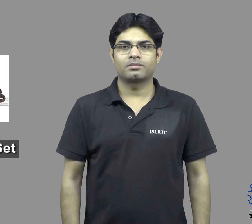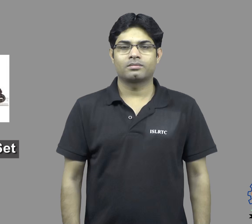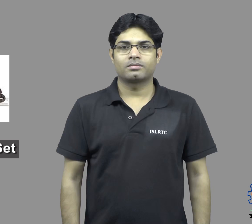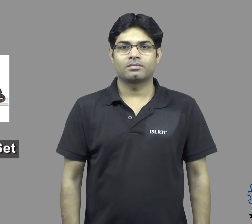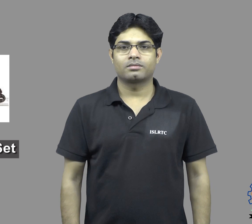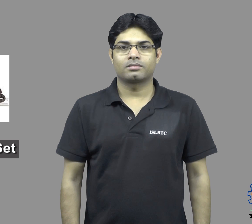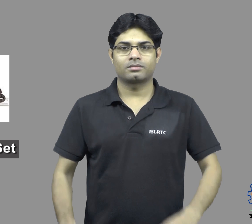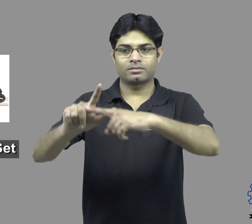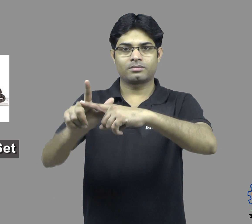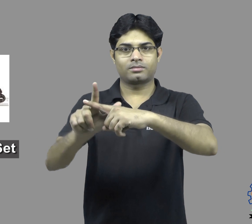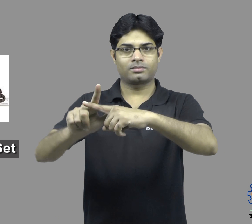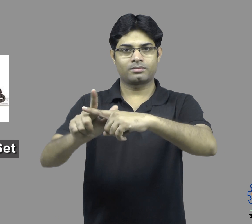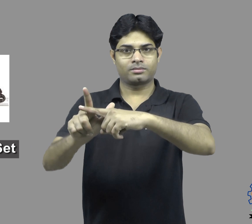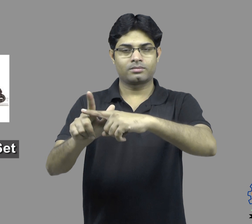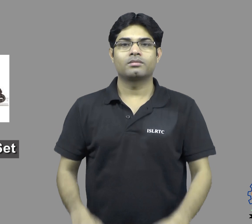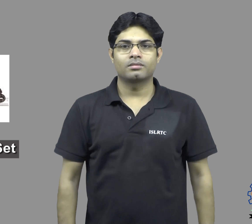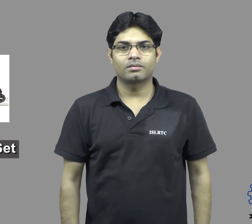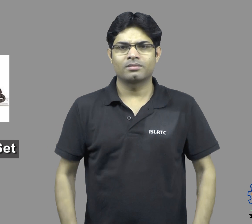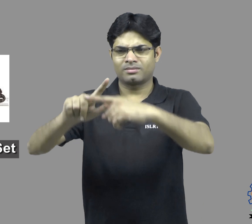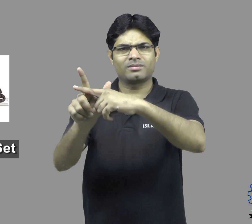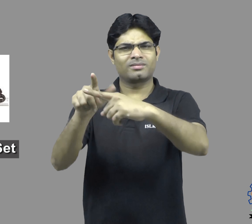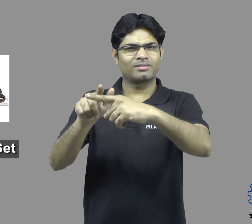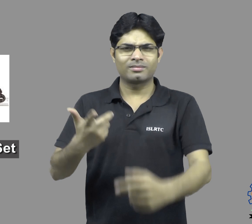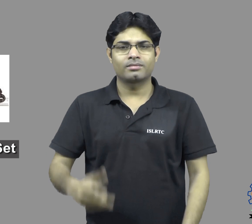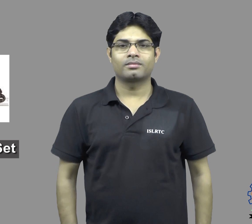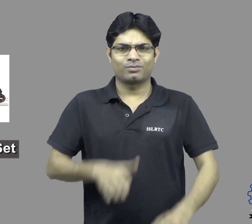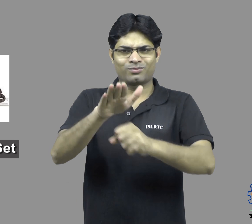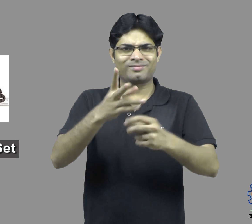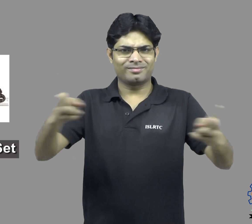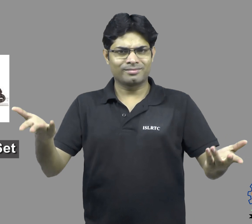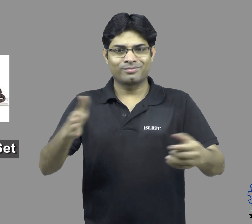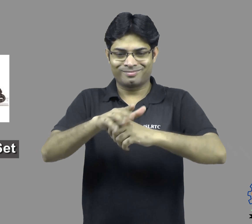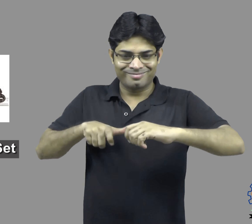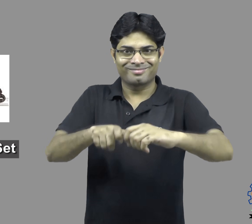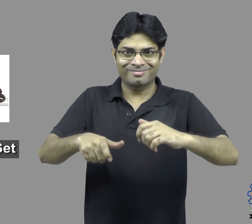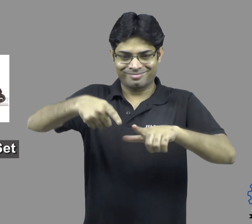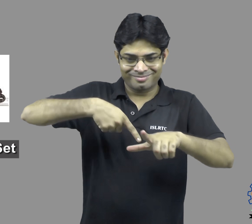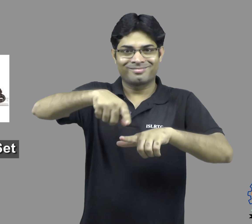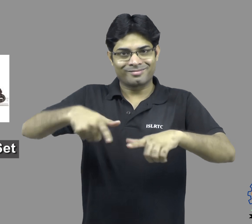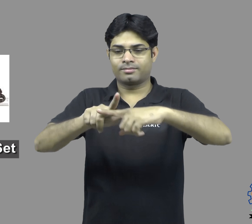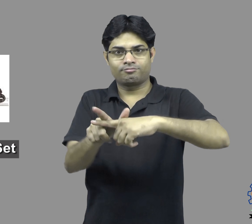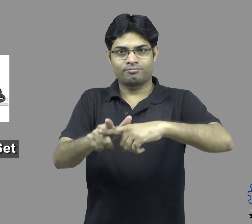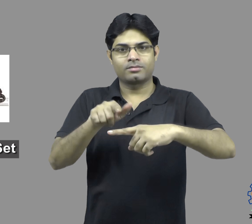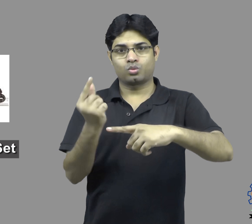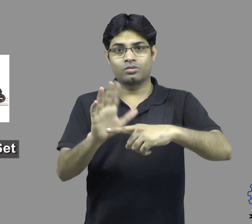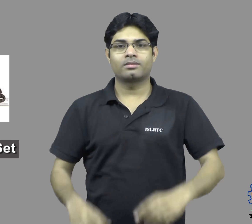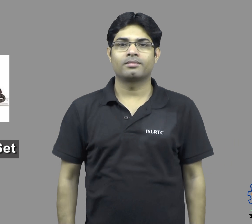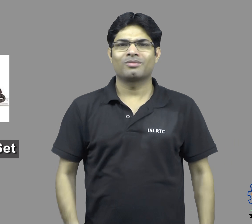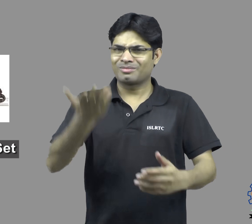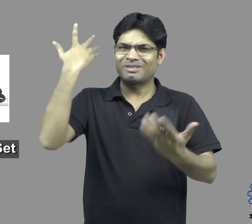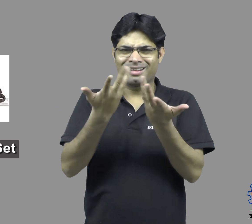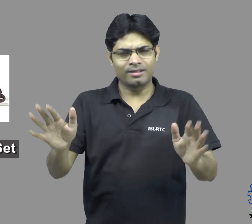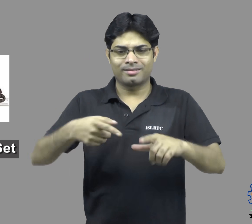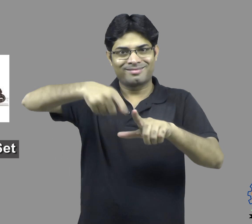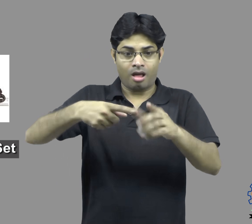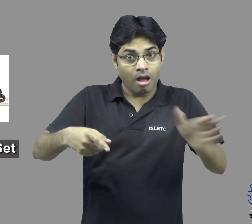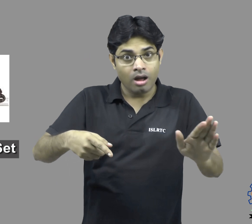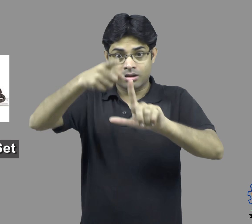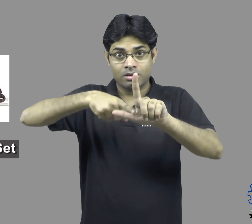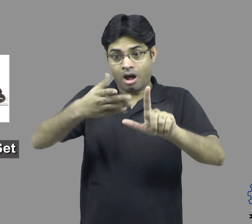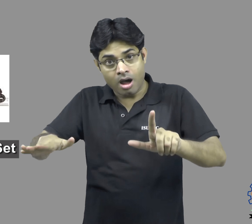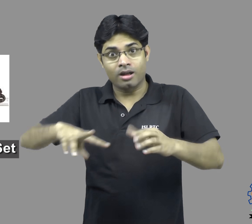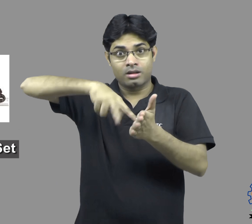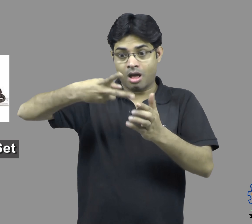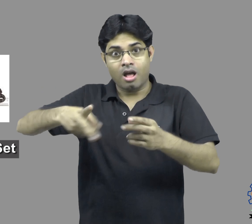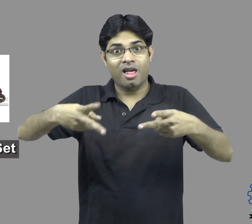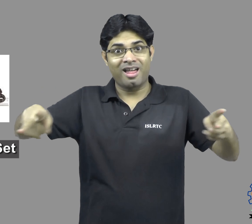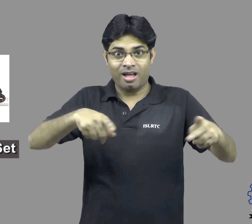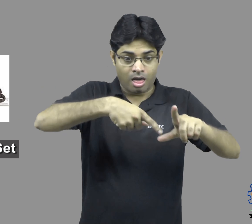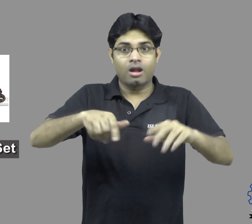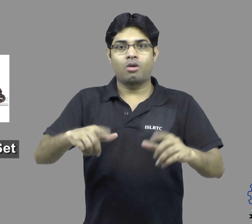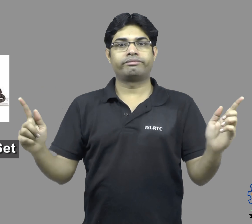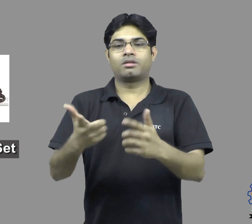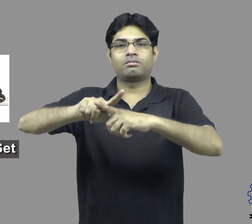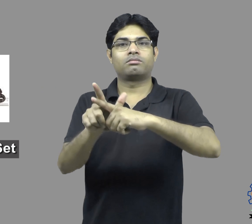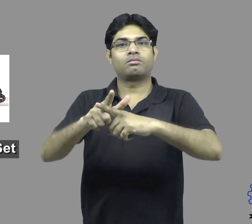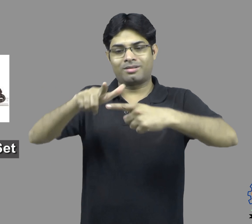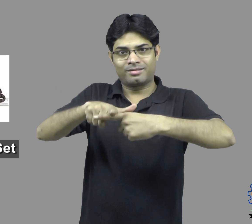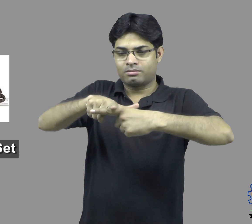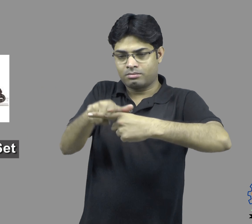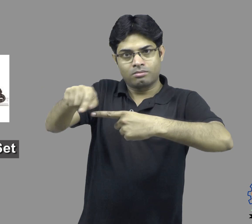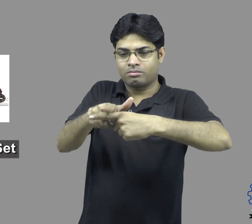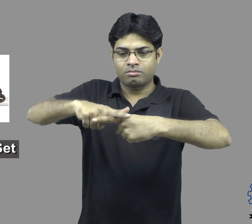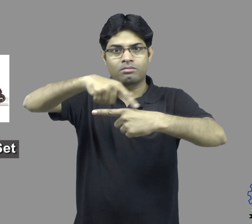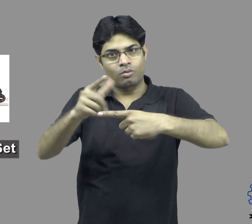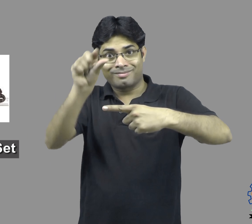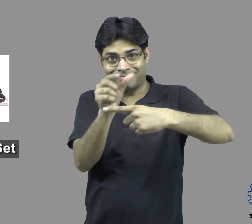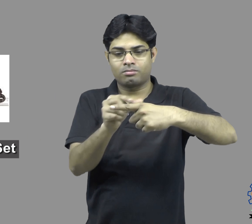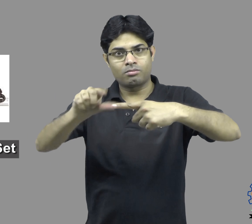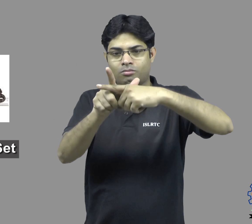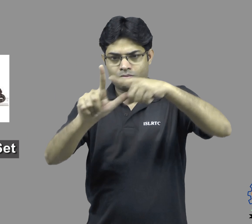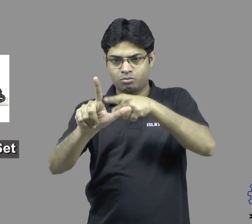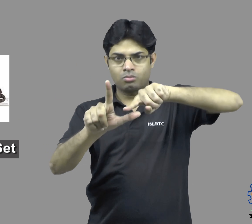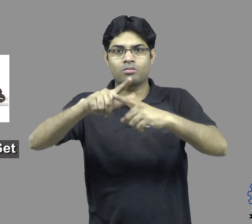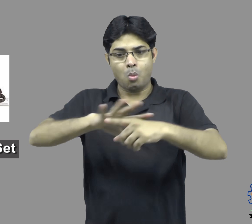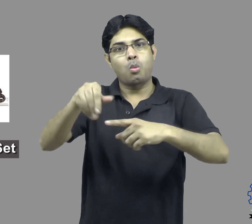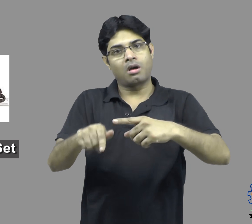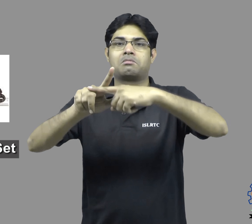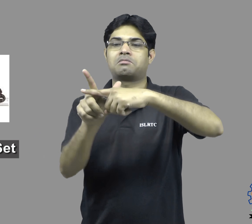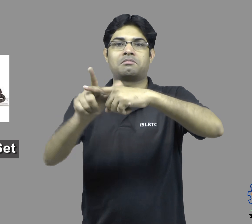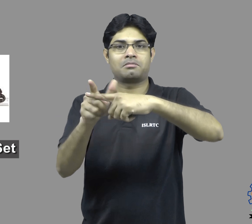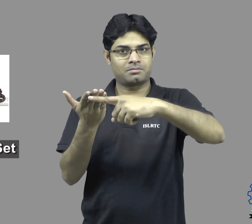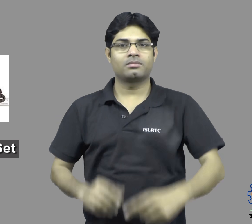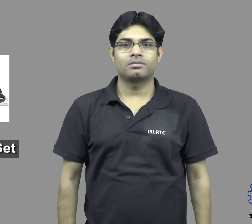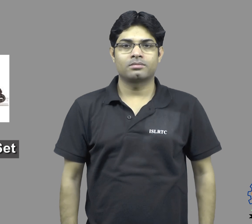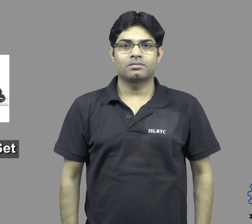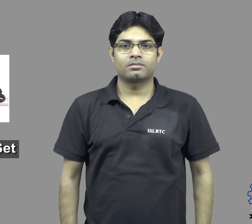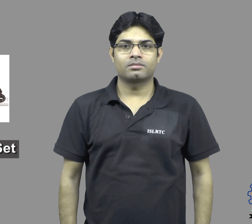Combination Set